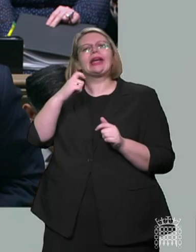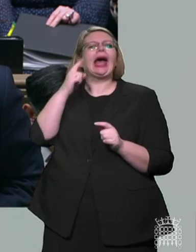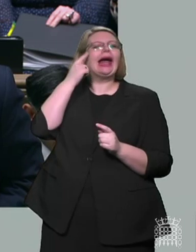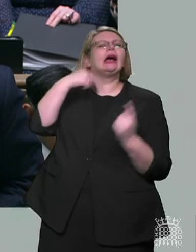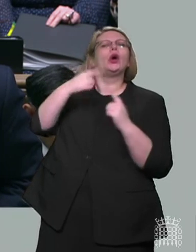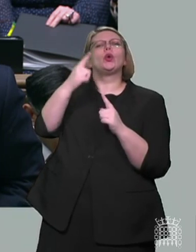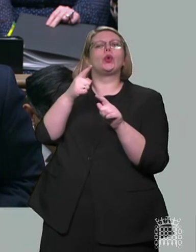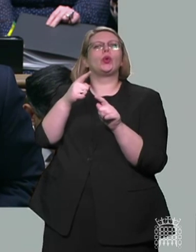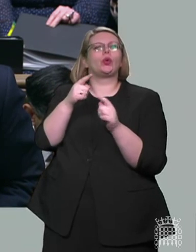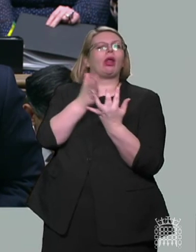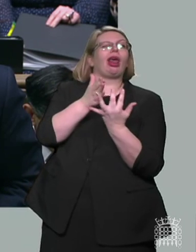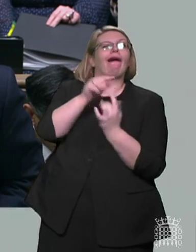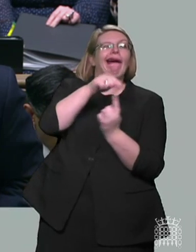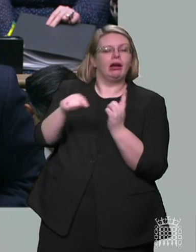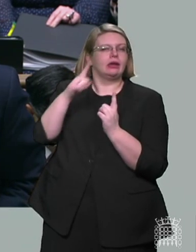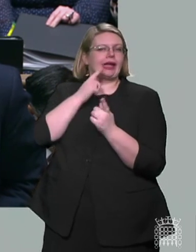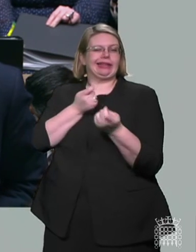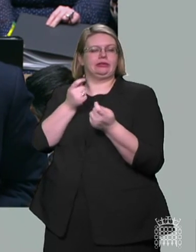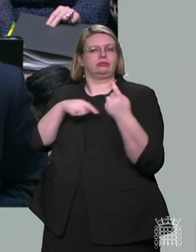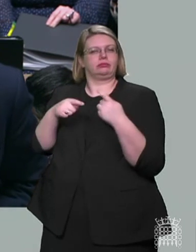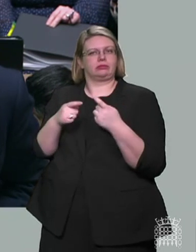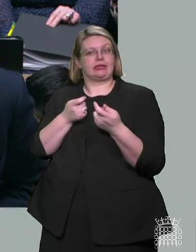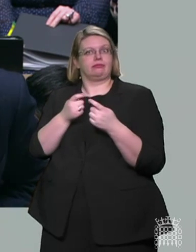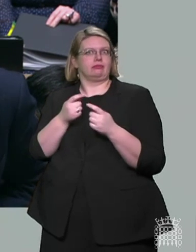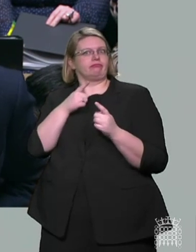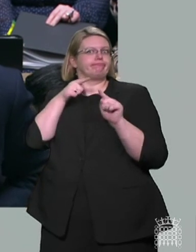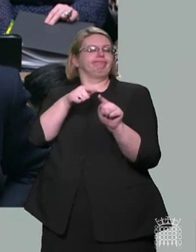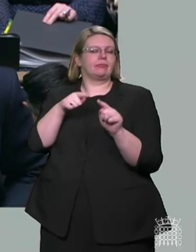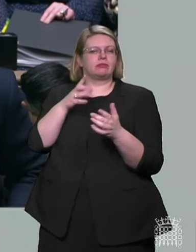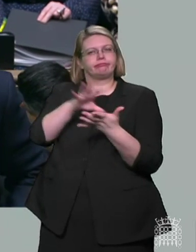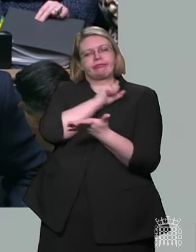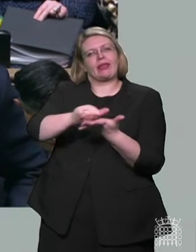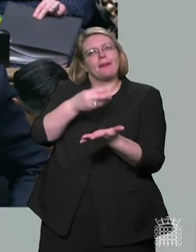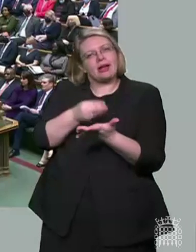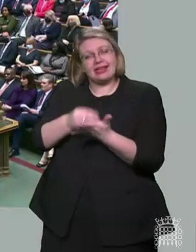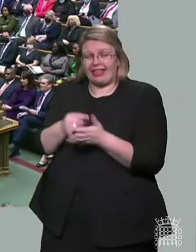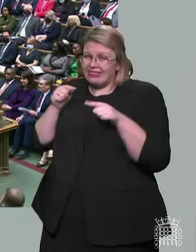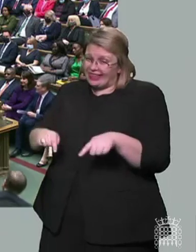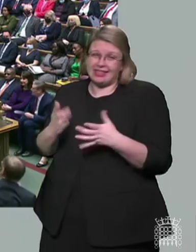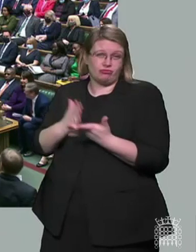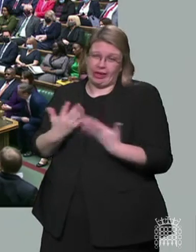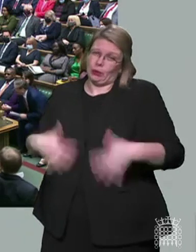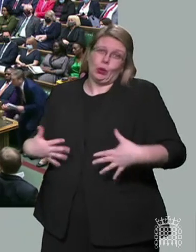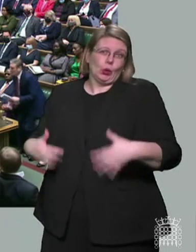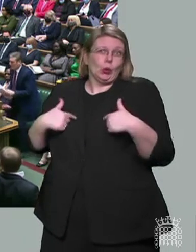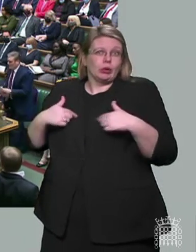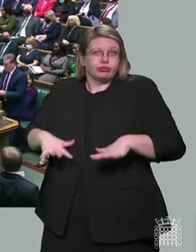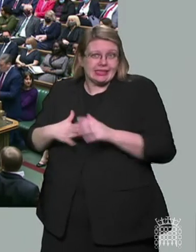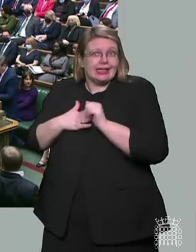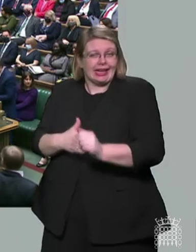This is the most far-reaching legislation of its kind, and I am glad that it has the right honourable and learned Gentleman’s support.